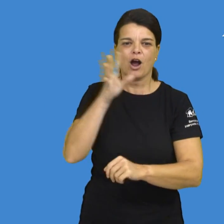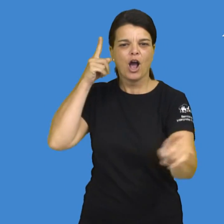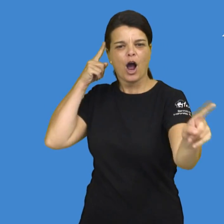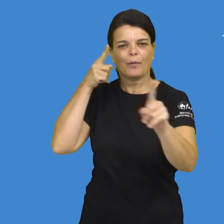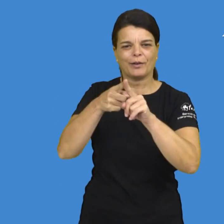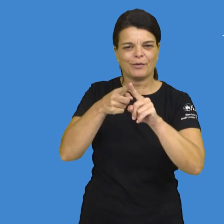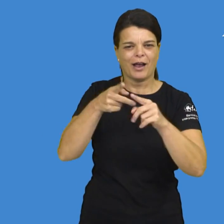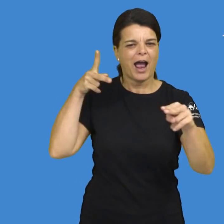objetivo